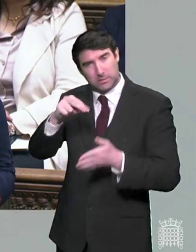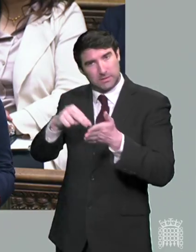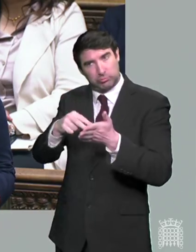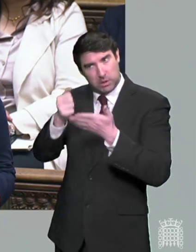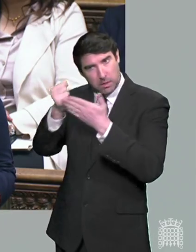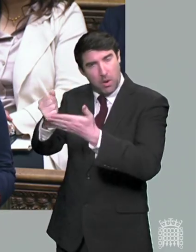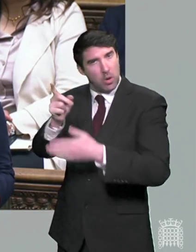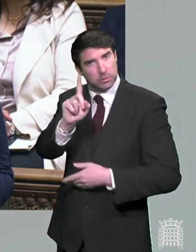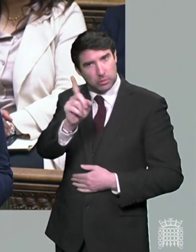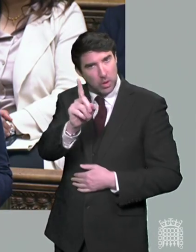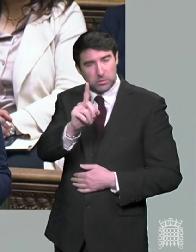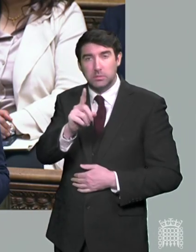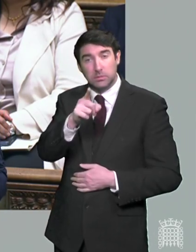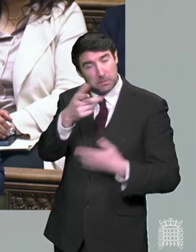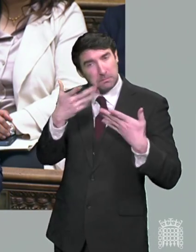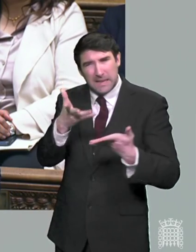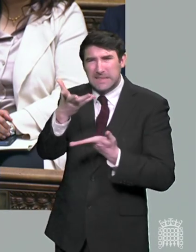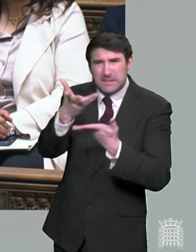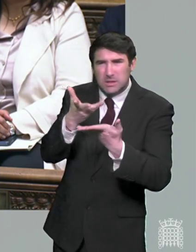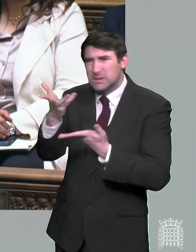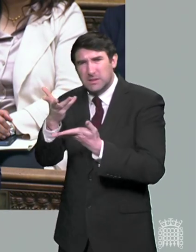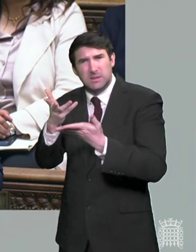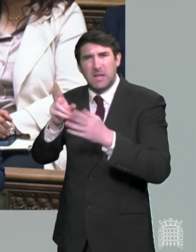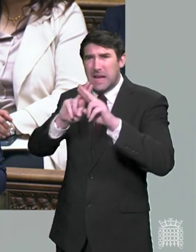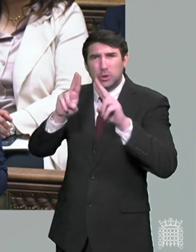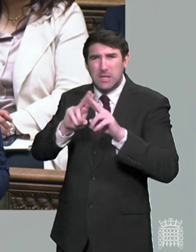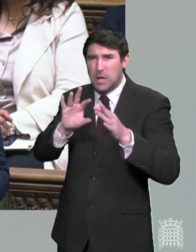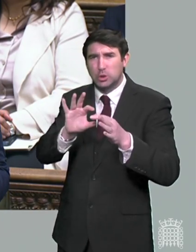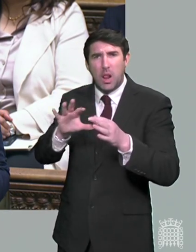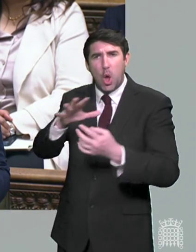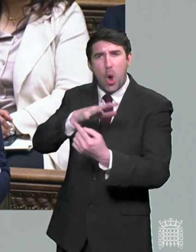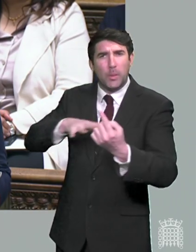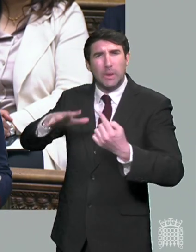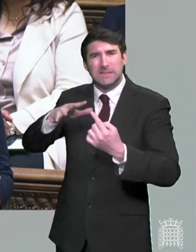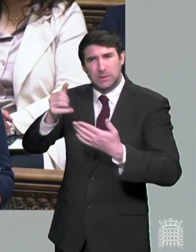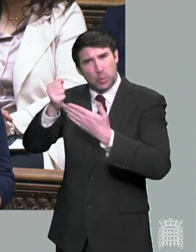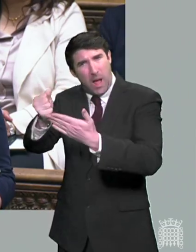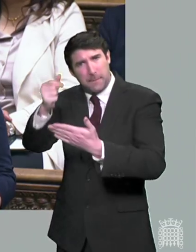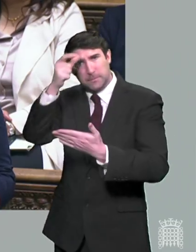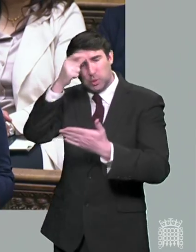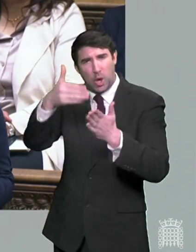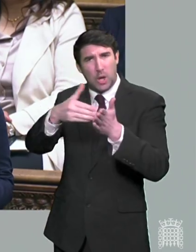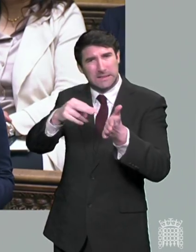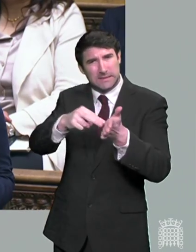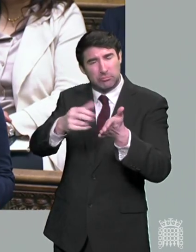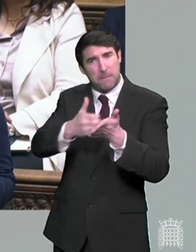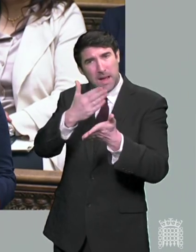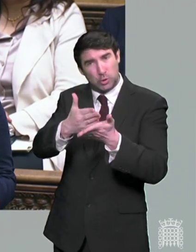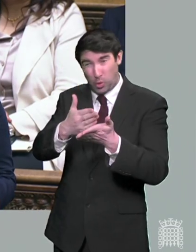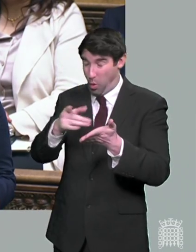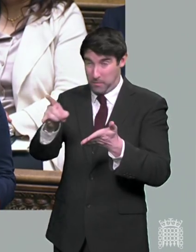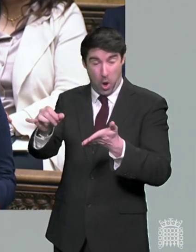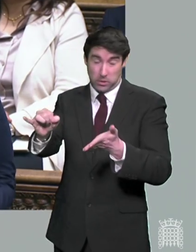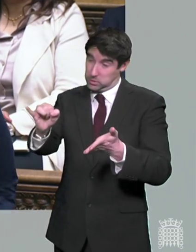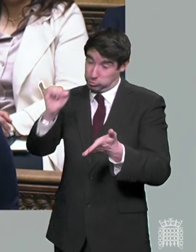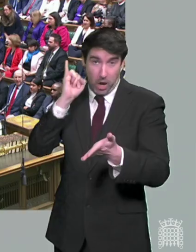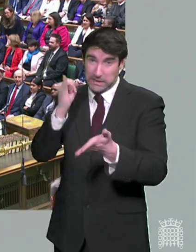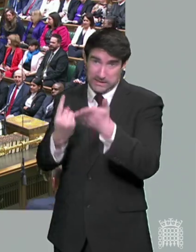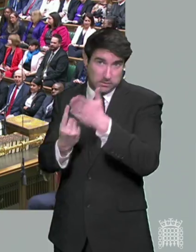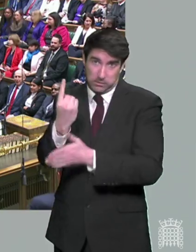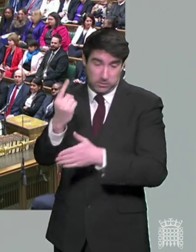What discussions is he having with his international counterparts to ensure our response meets the scale of the crisis?